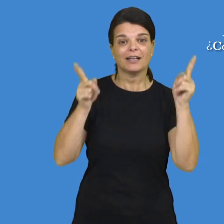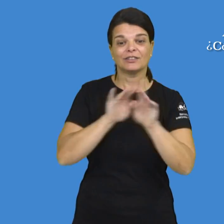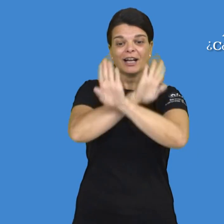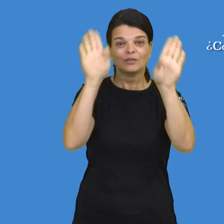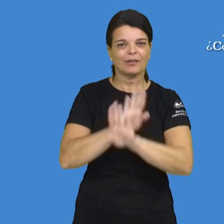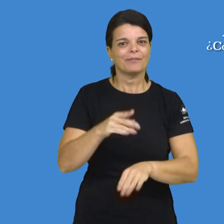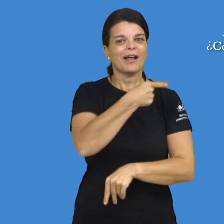resultado